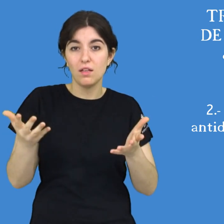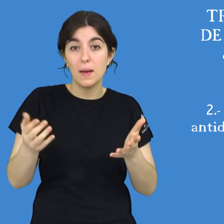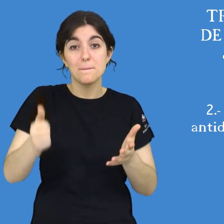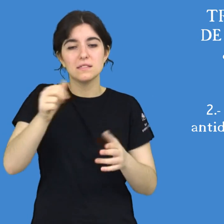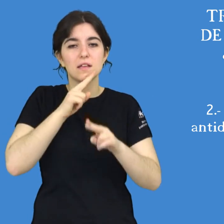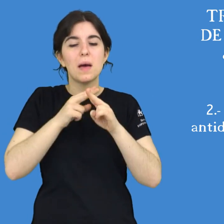más cantidad